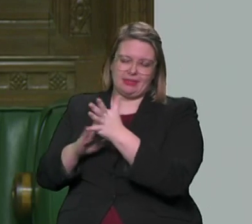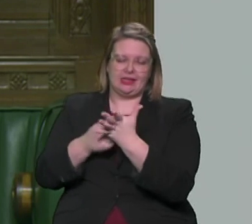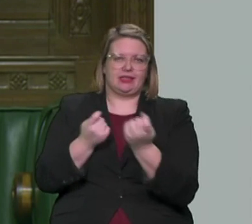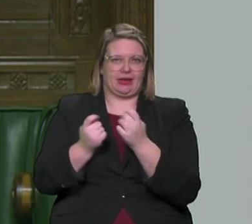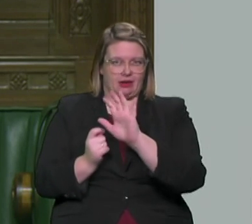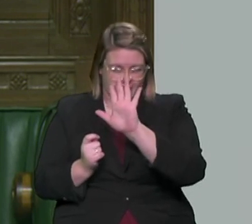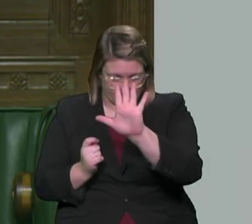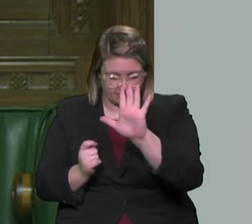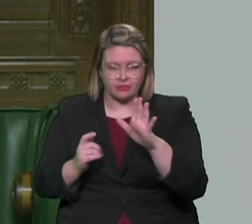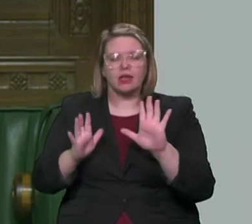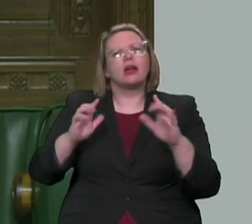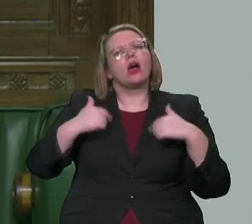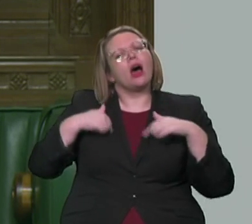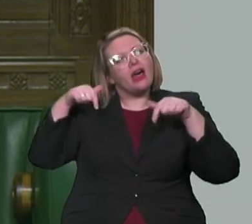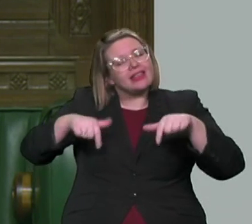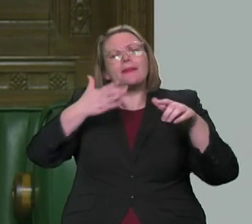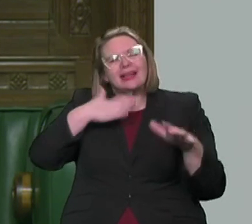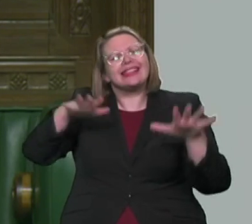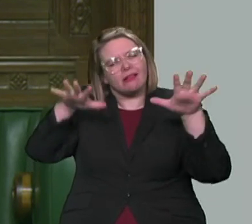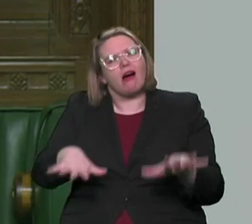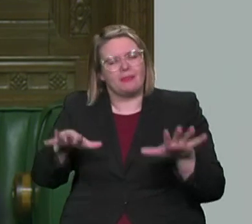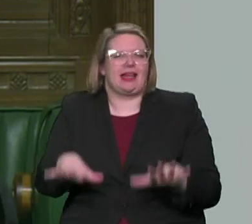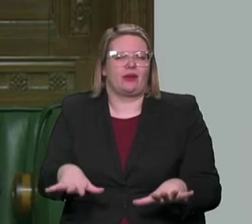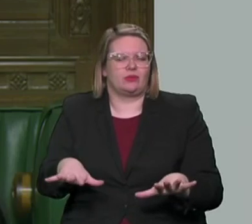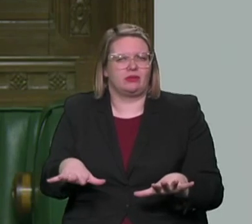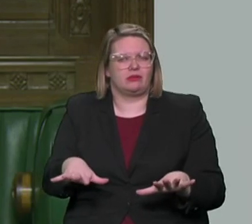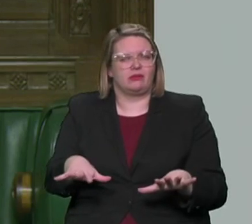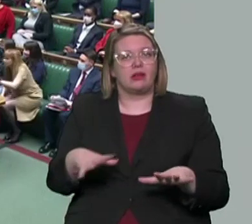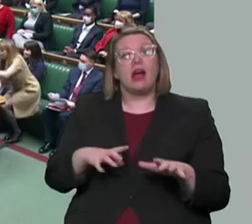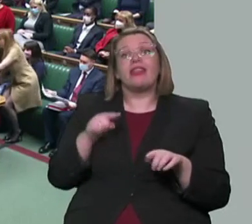I was given an assurance that we would try to calm down, so if we could, it would be helpful.